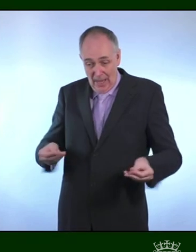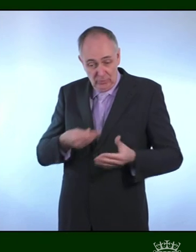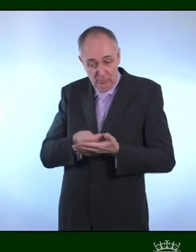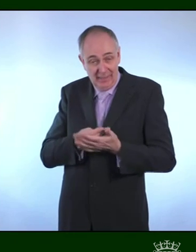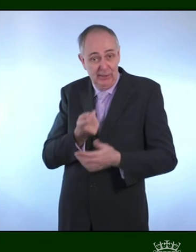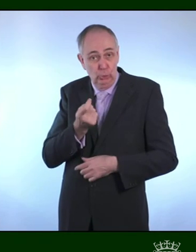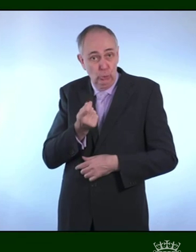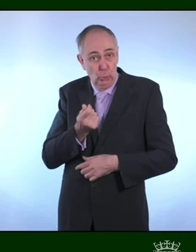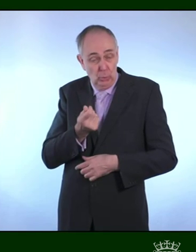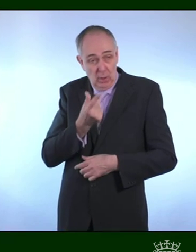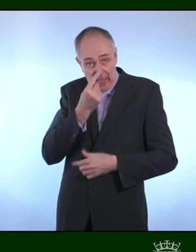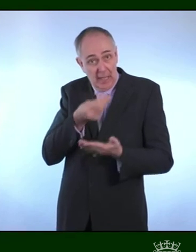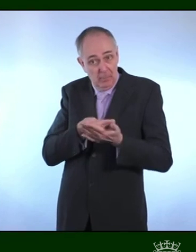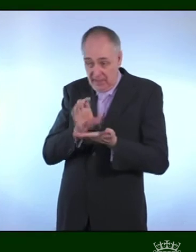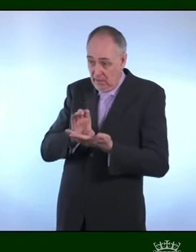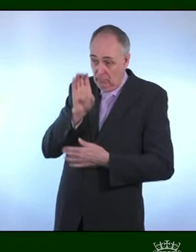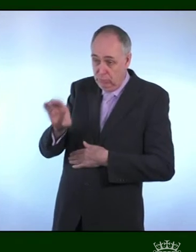Can he make funding available?